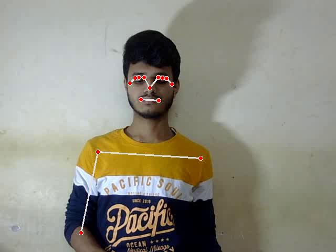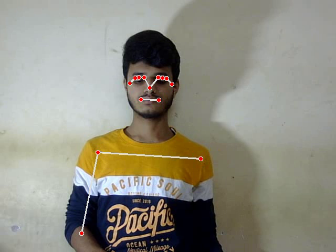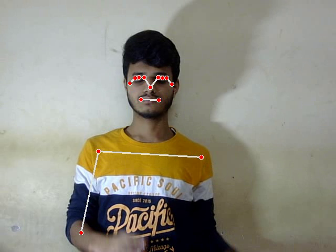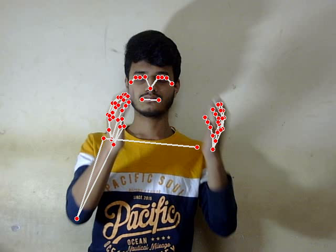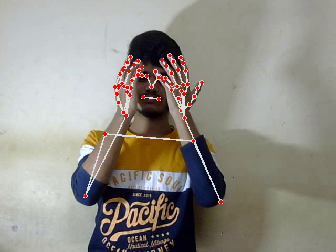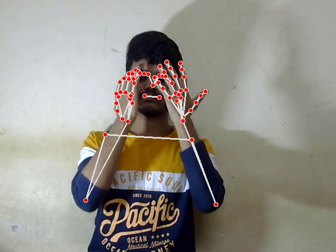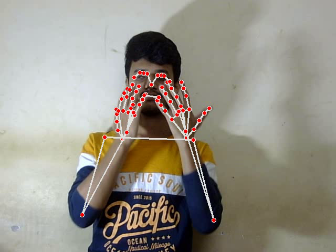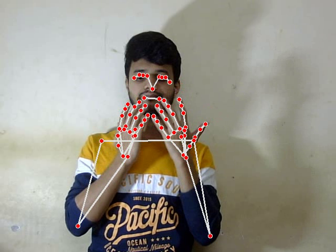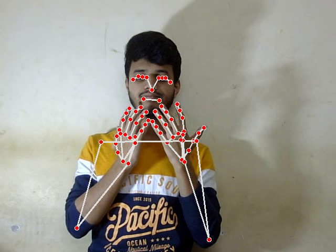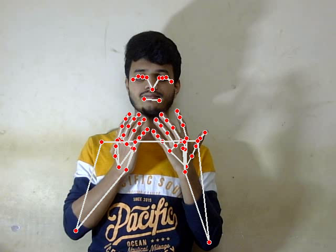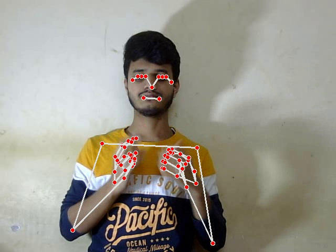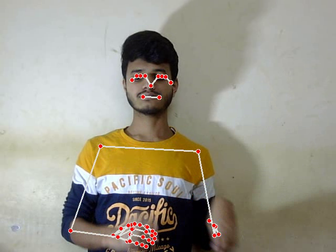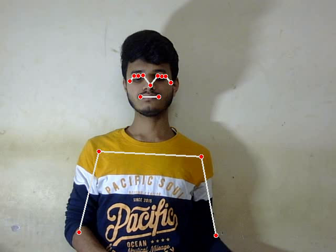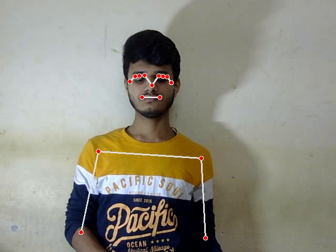sad